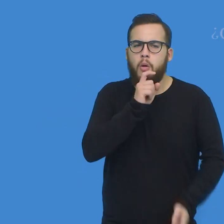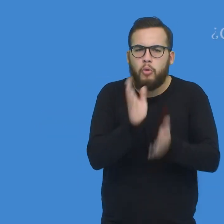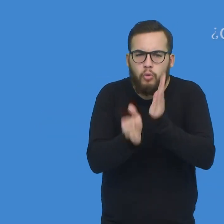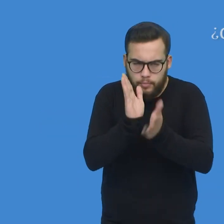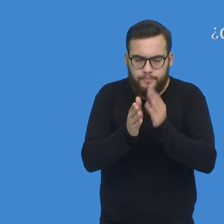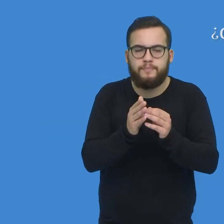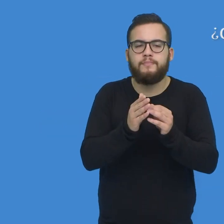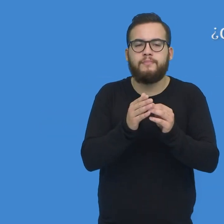terapia